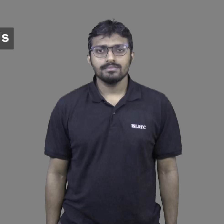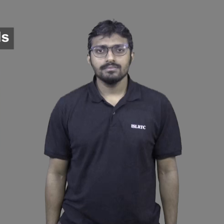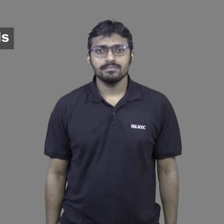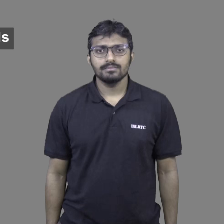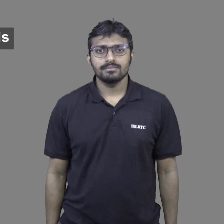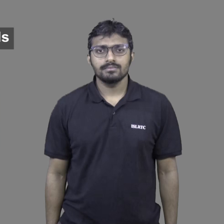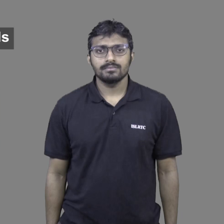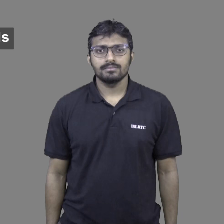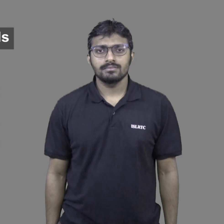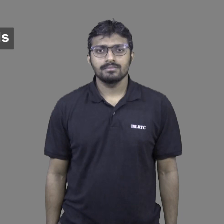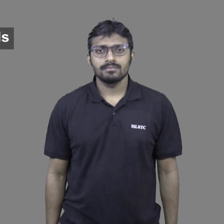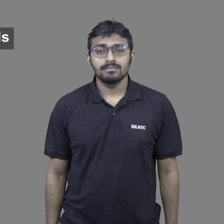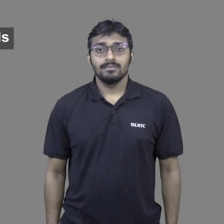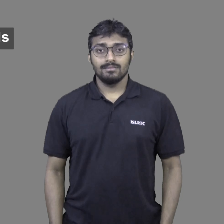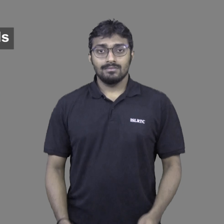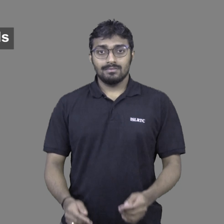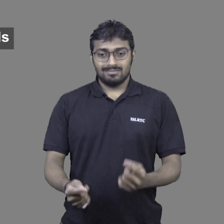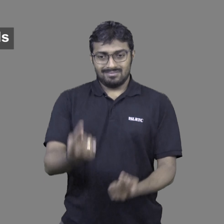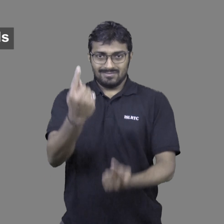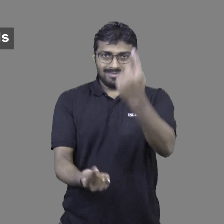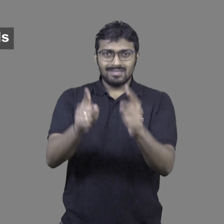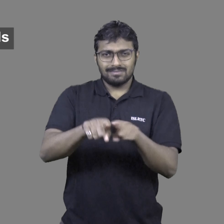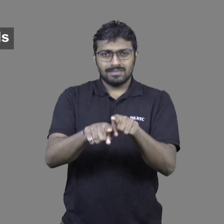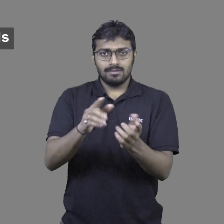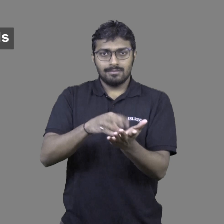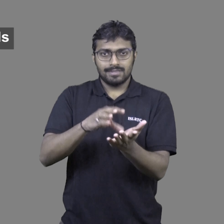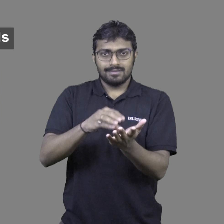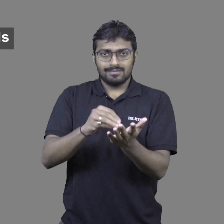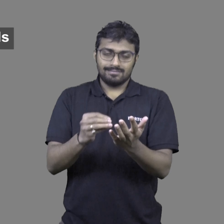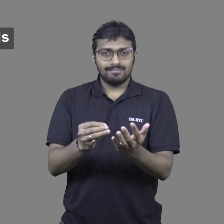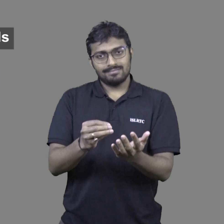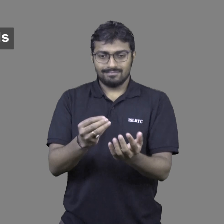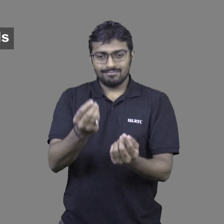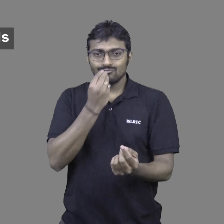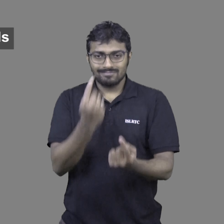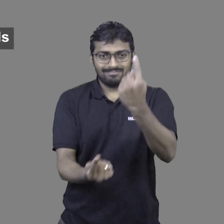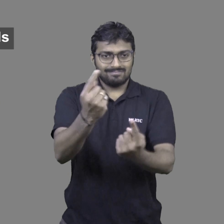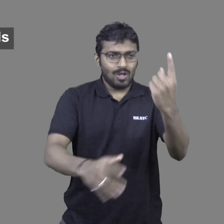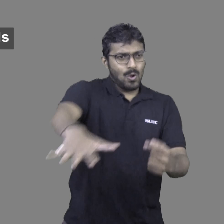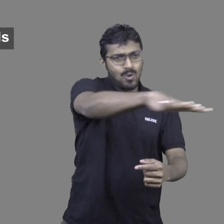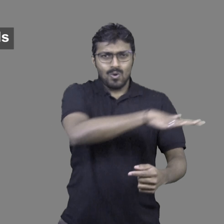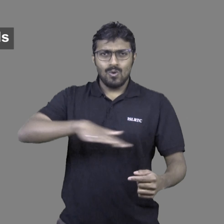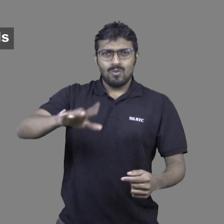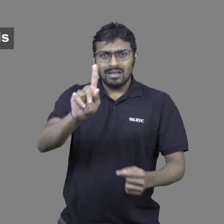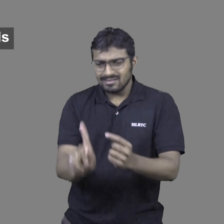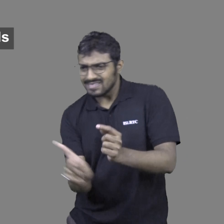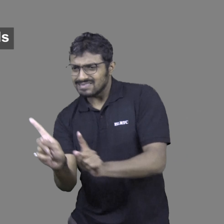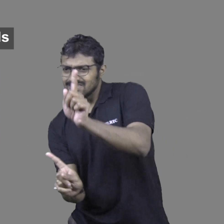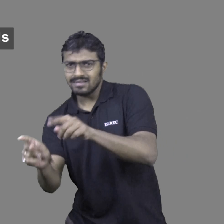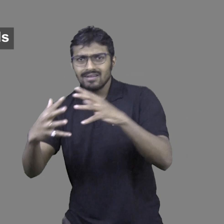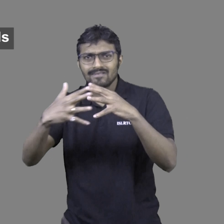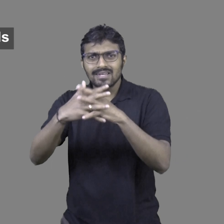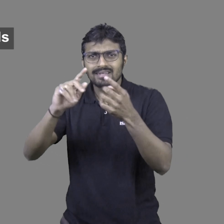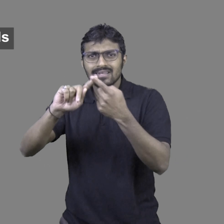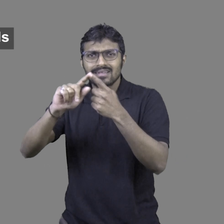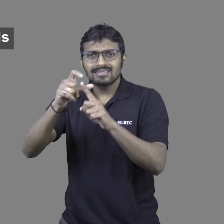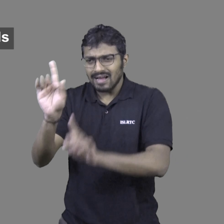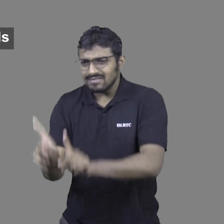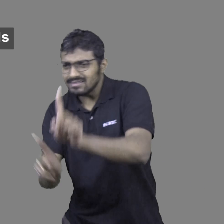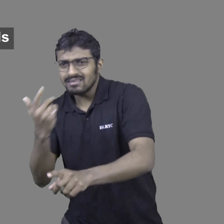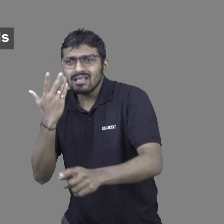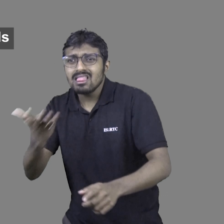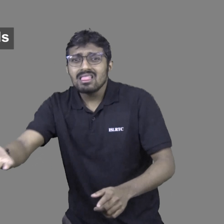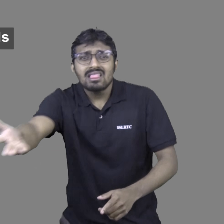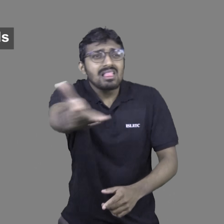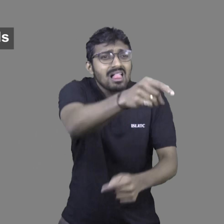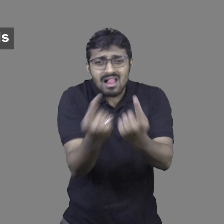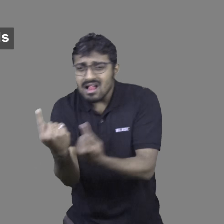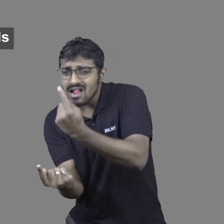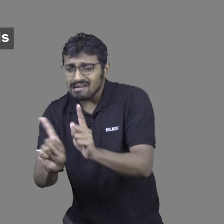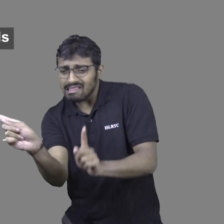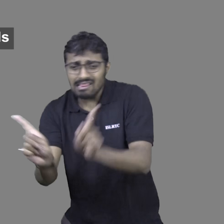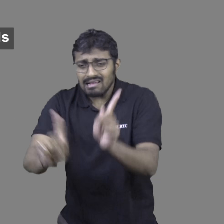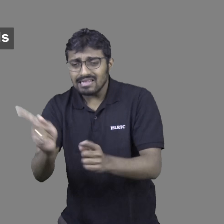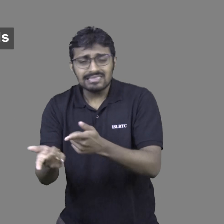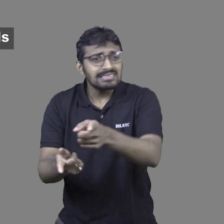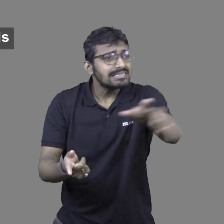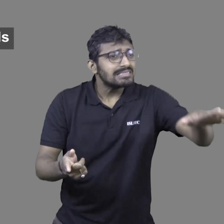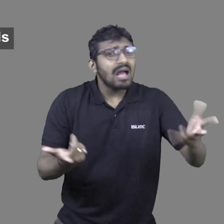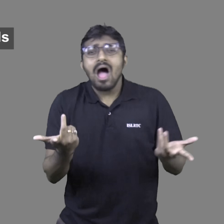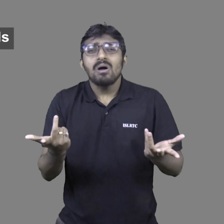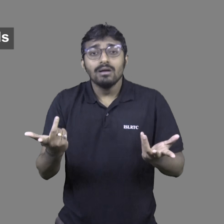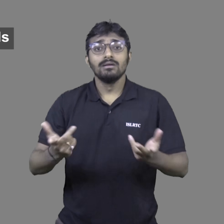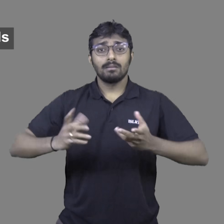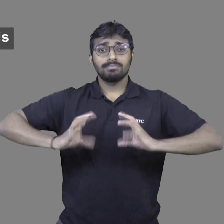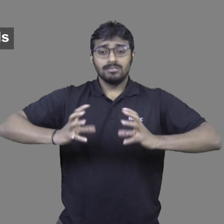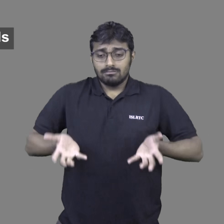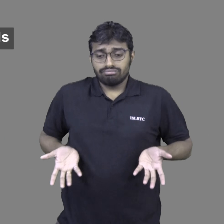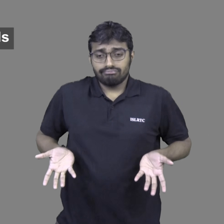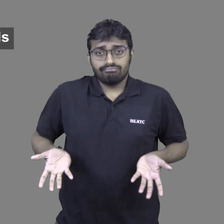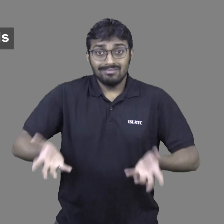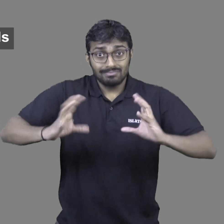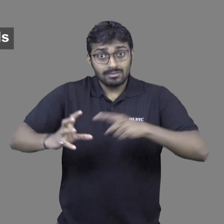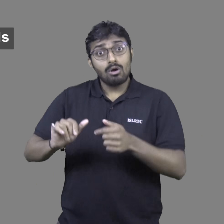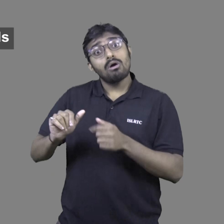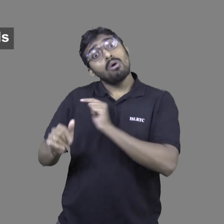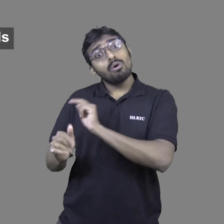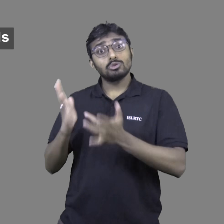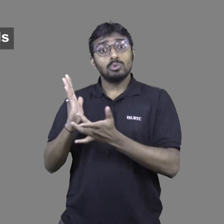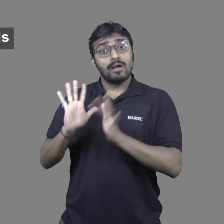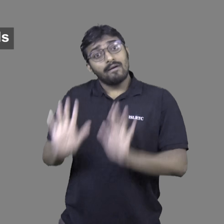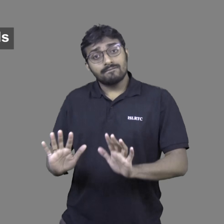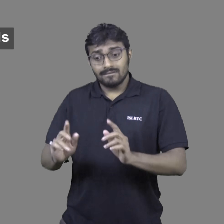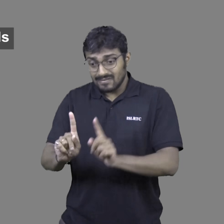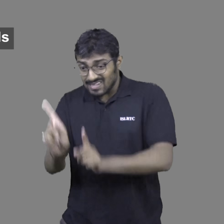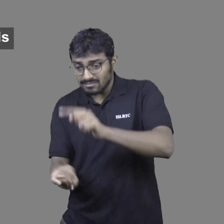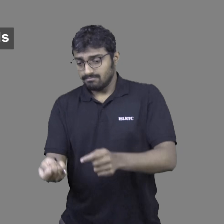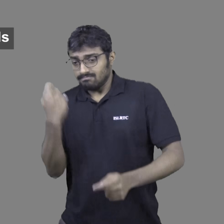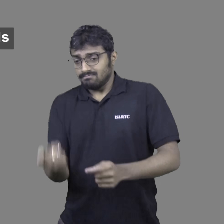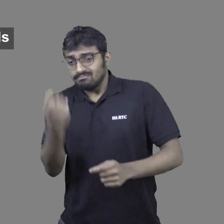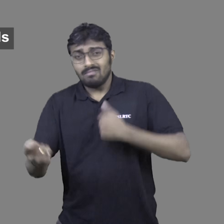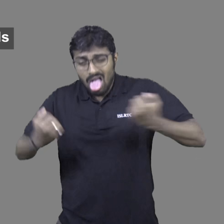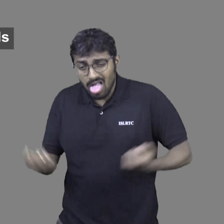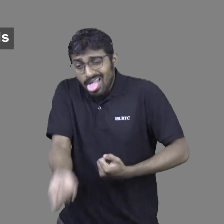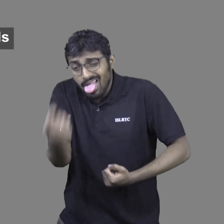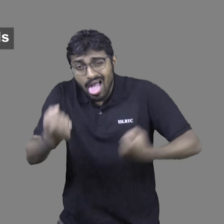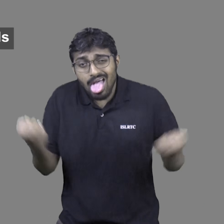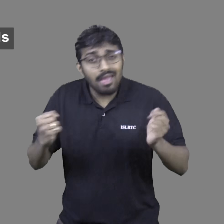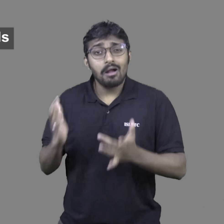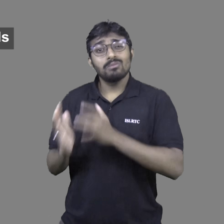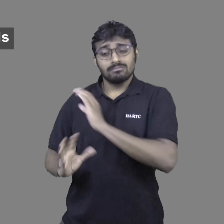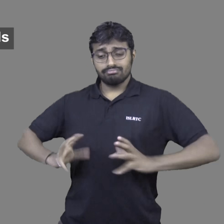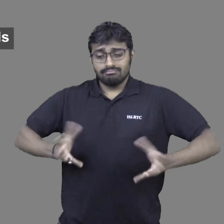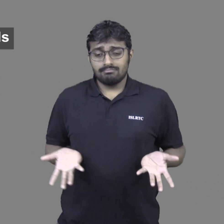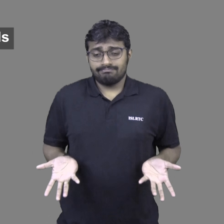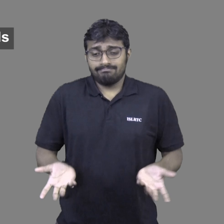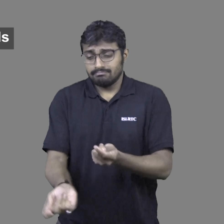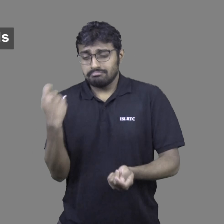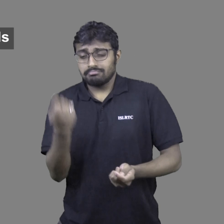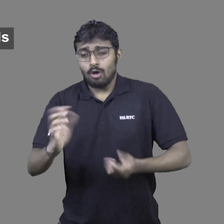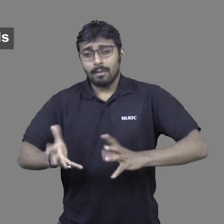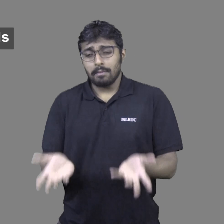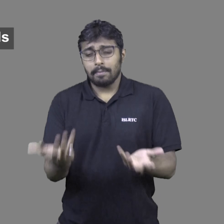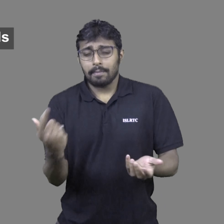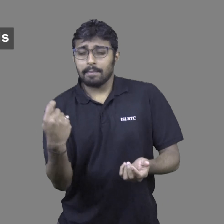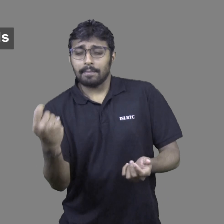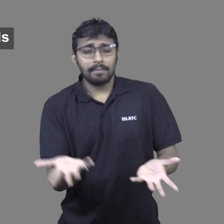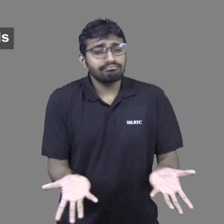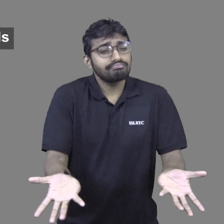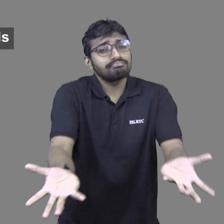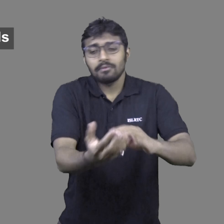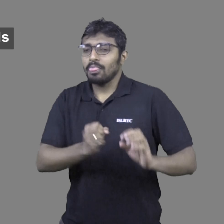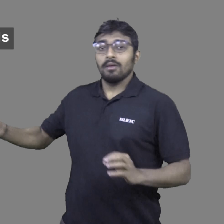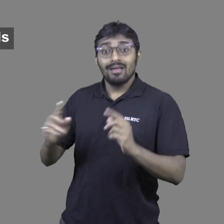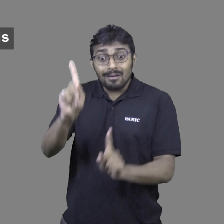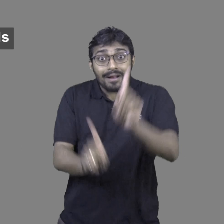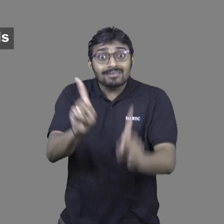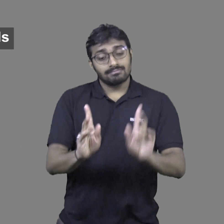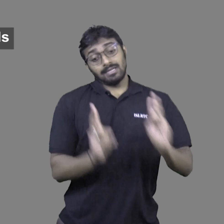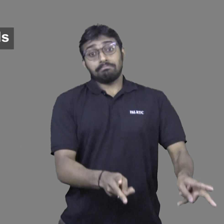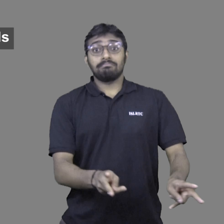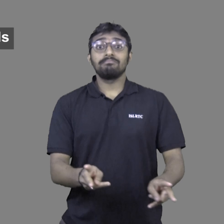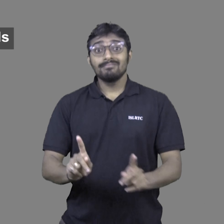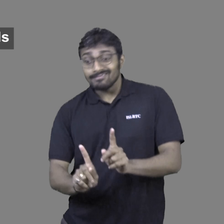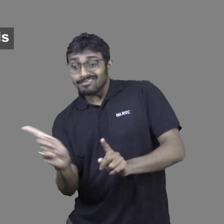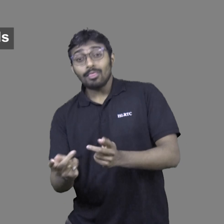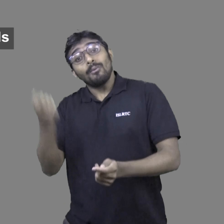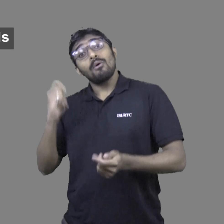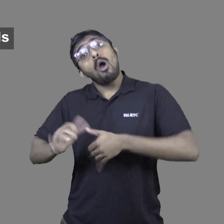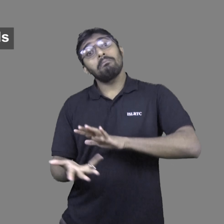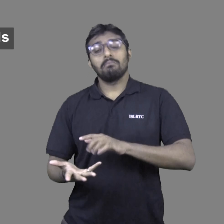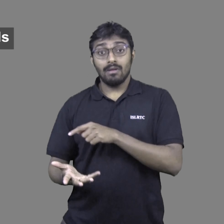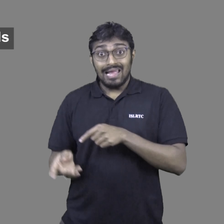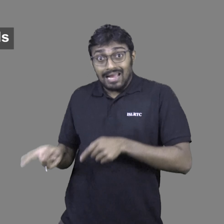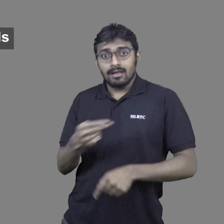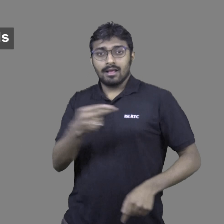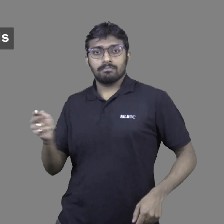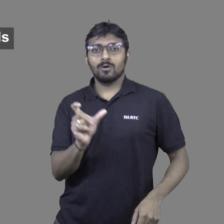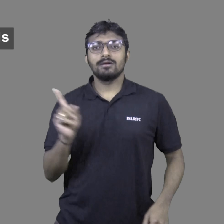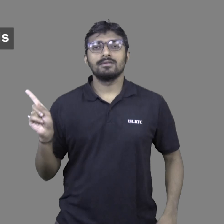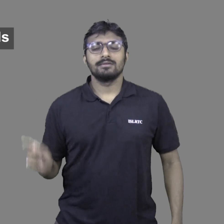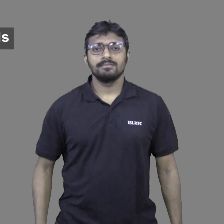Mechanical Methods